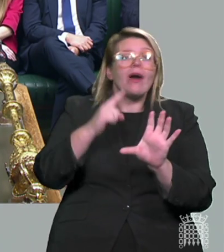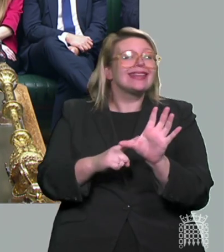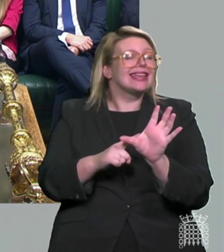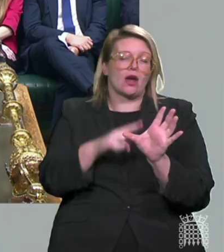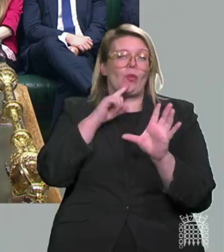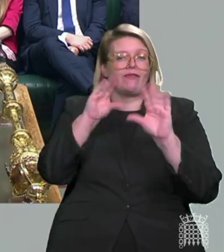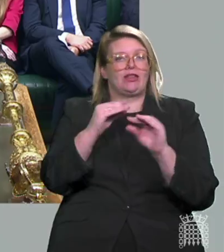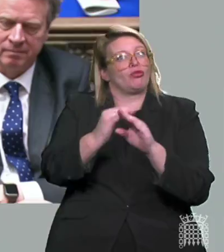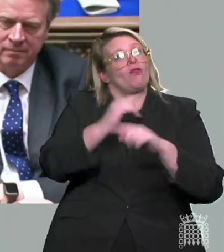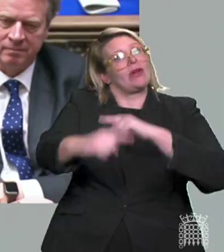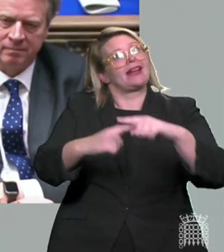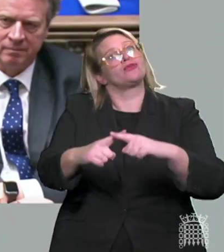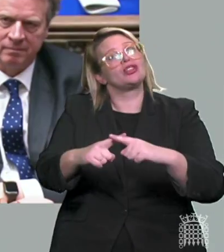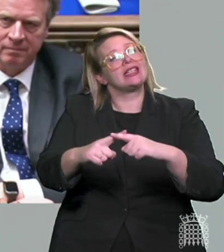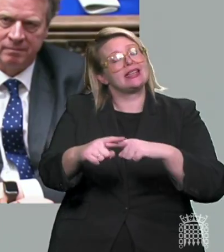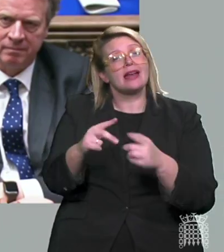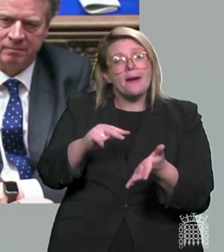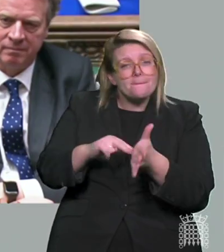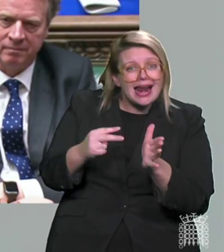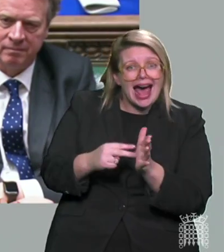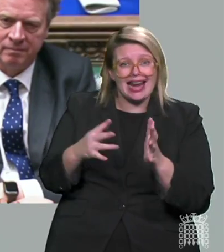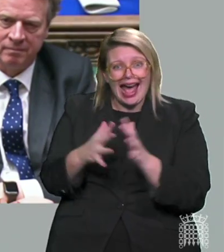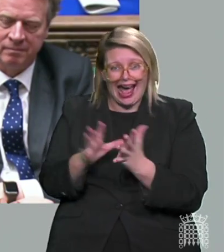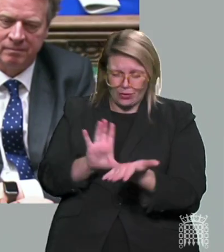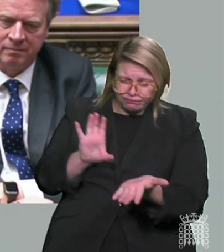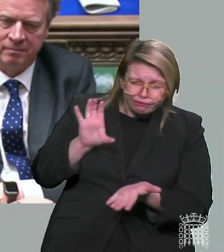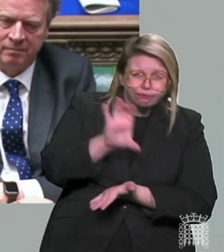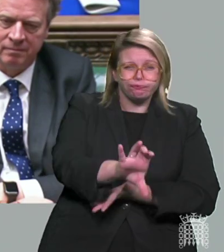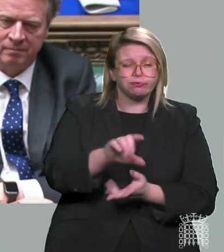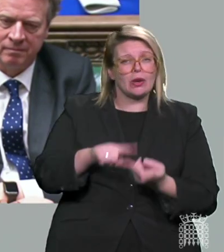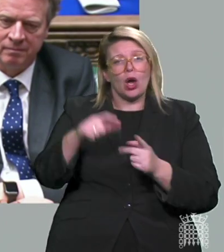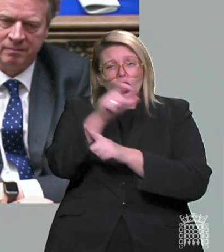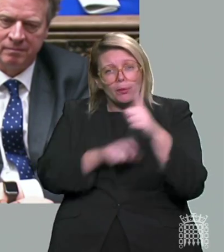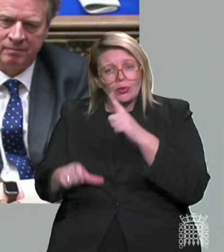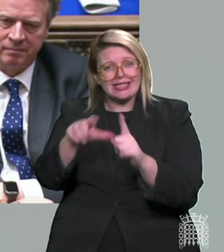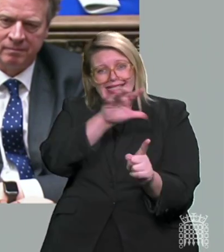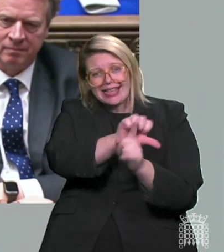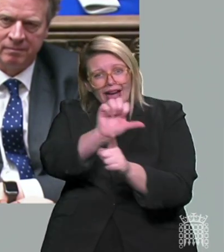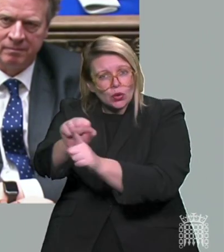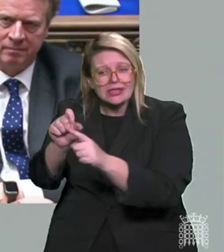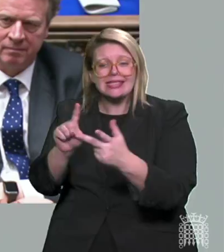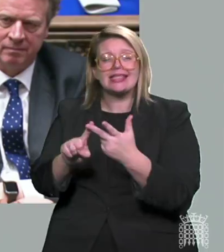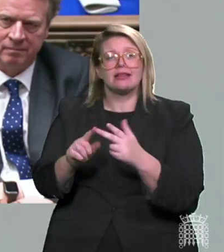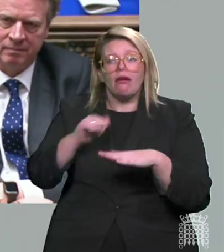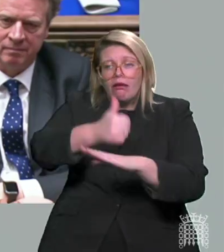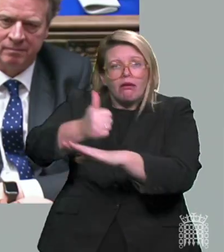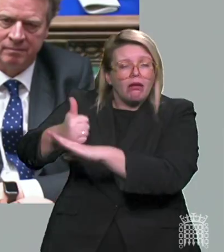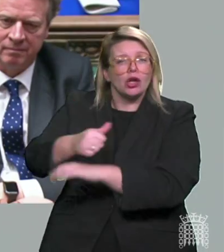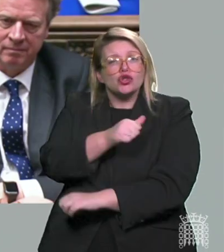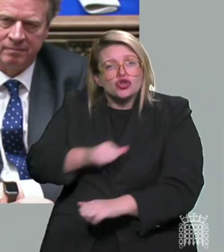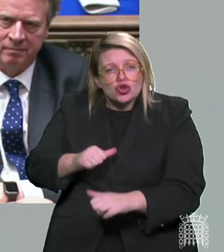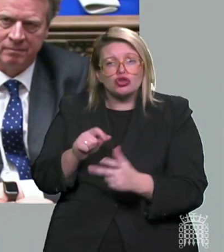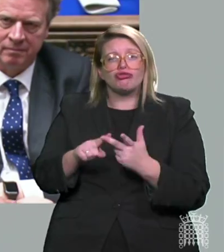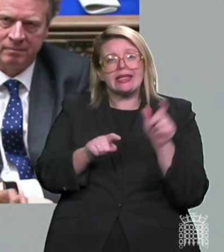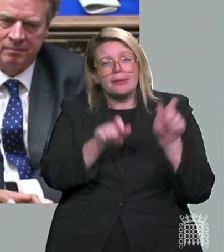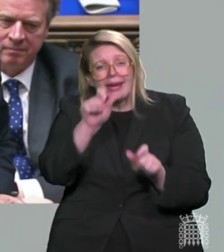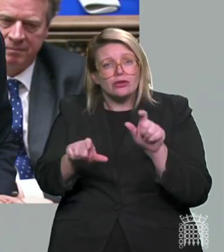We are doing that with record funding, more community diagnostic centres, more surgical hubs and more patient choice.